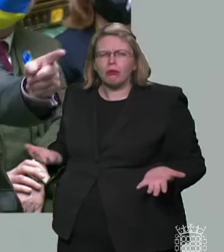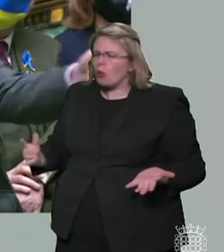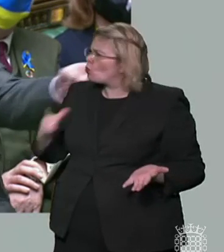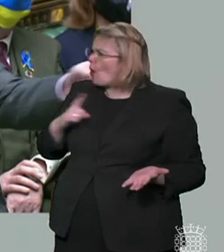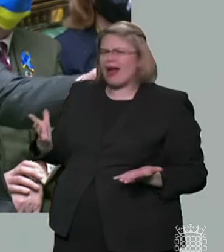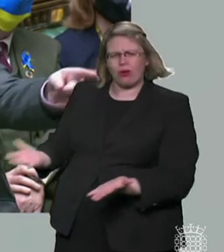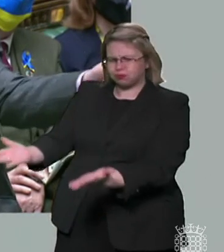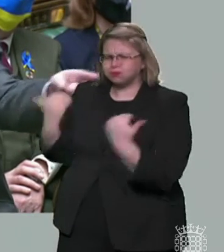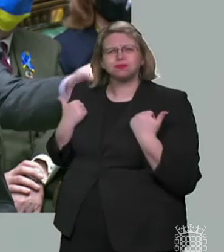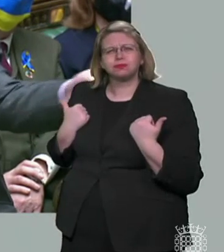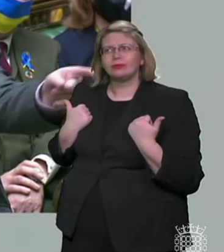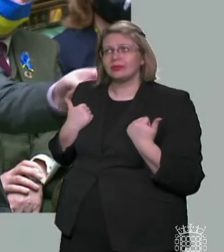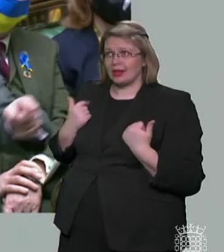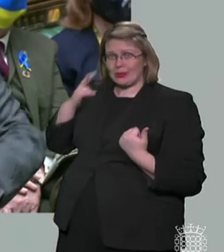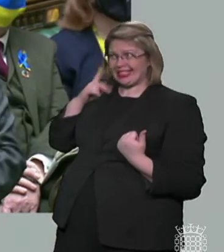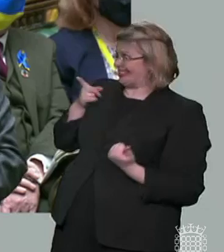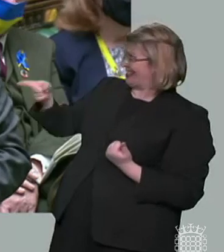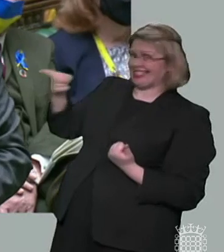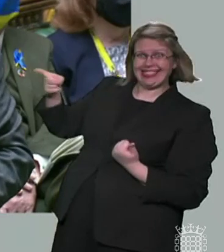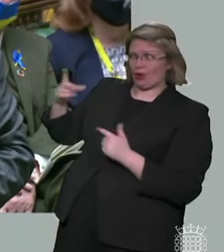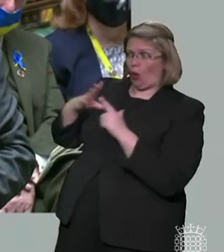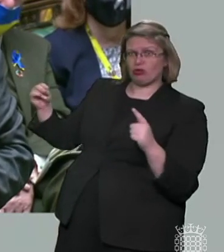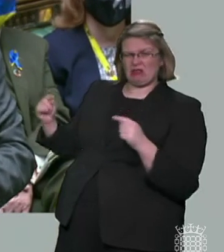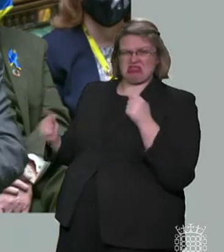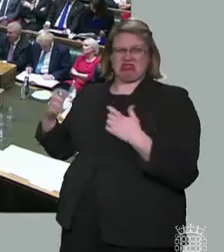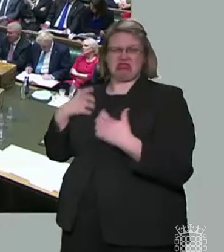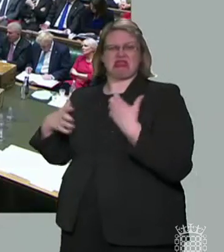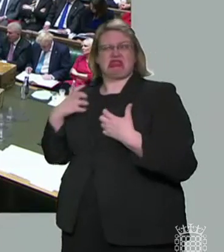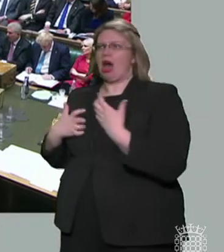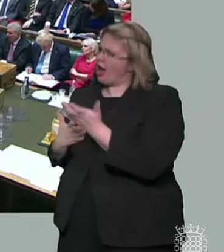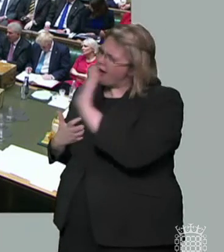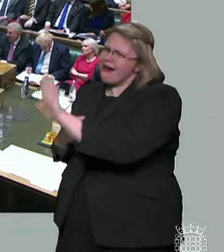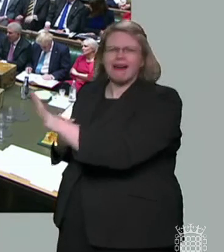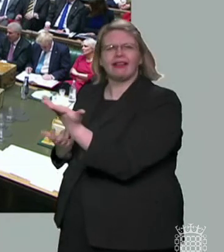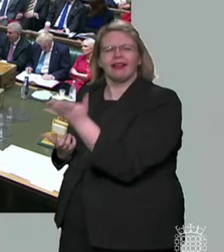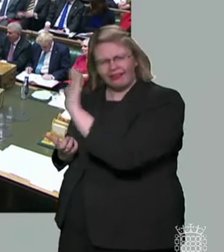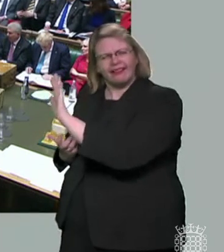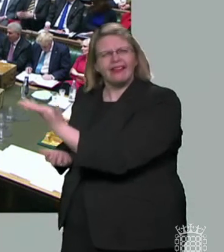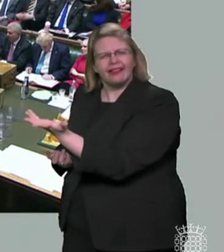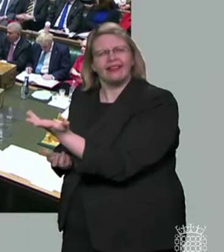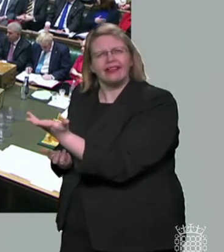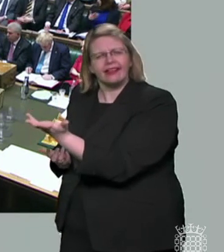By the way, we are seeing the hostile environment this afternoon—Conservative Members might quieten down a bit.